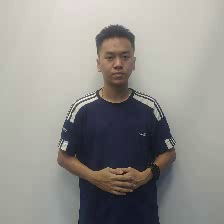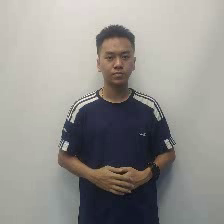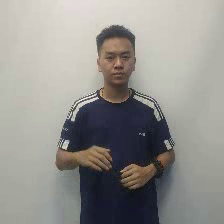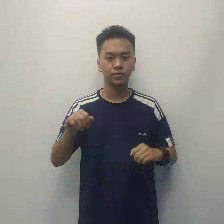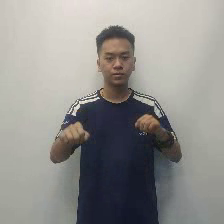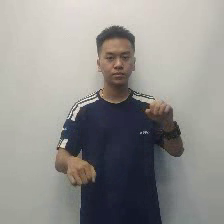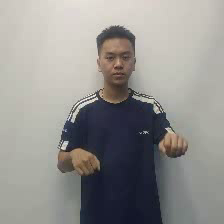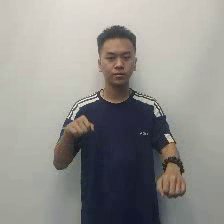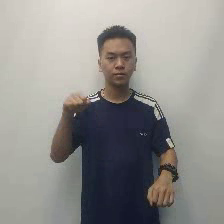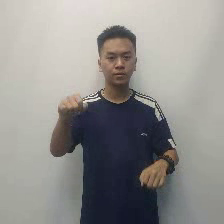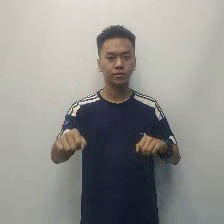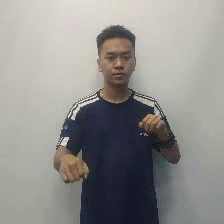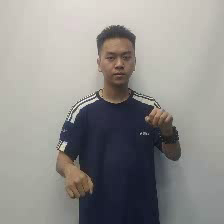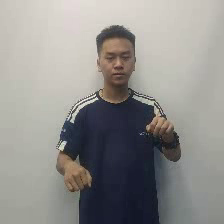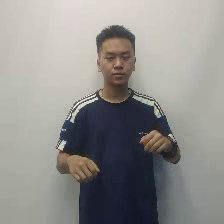Xe đạp